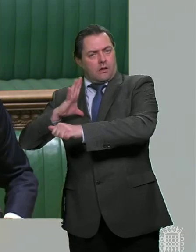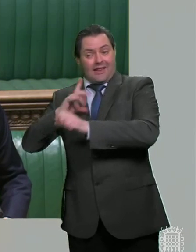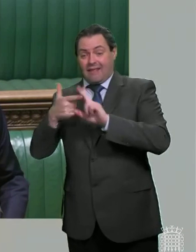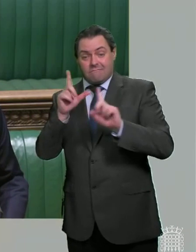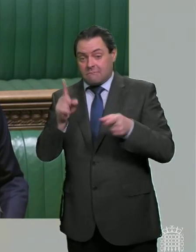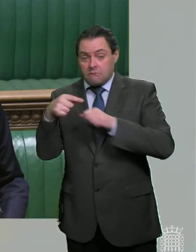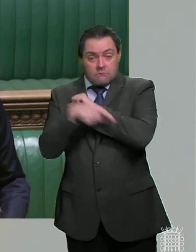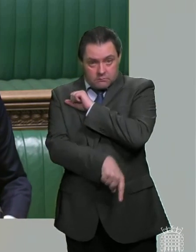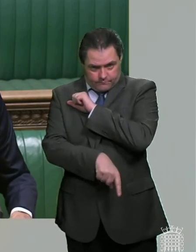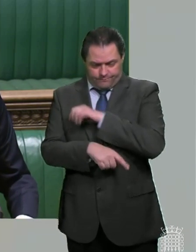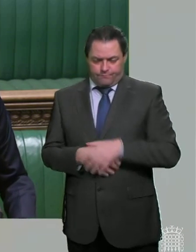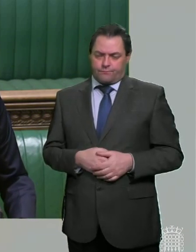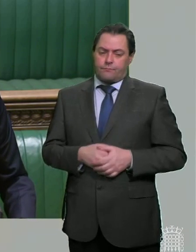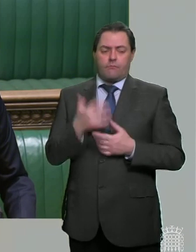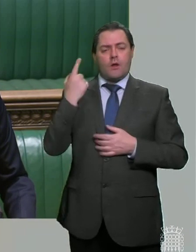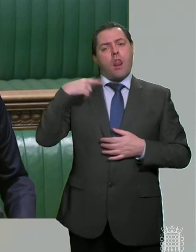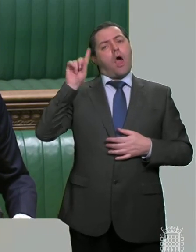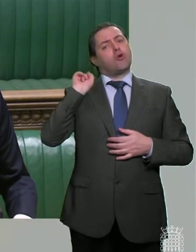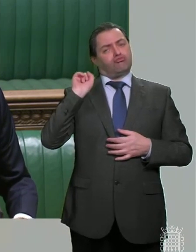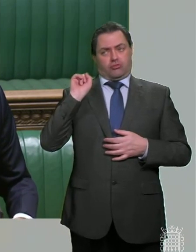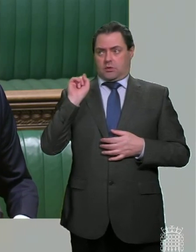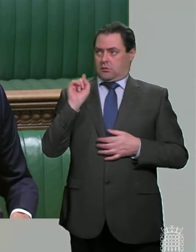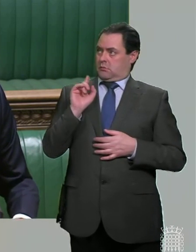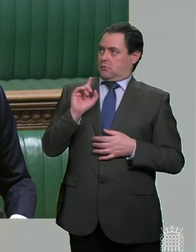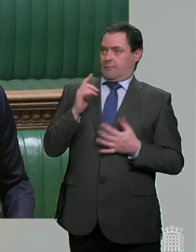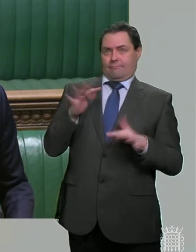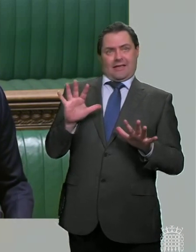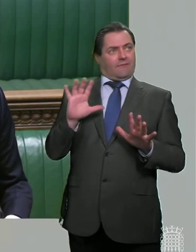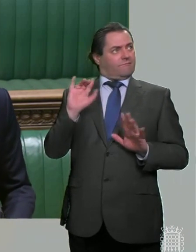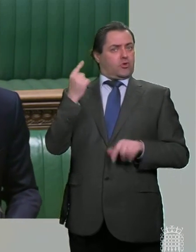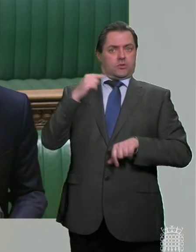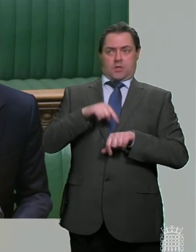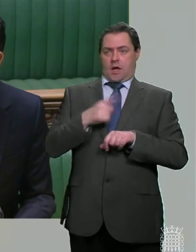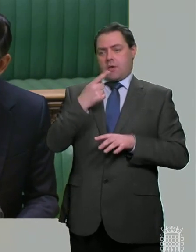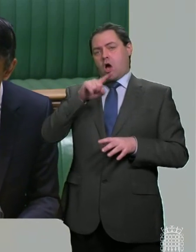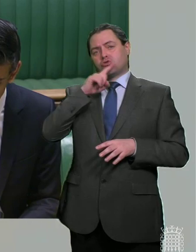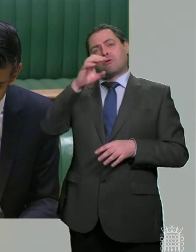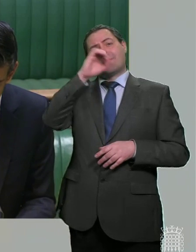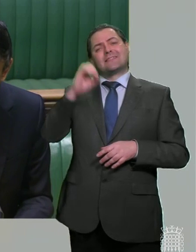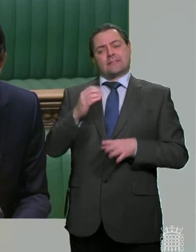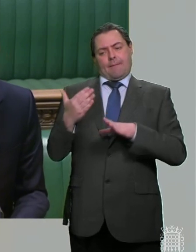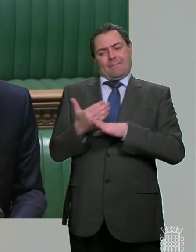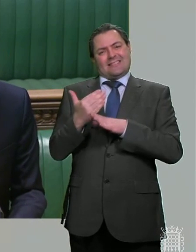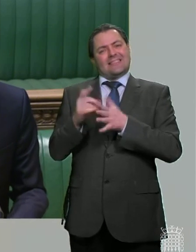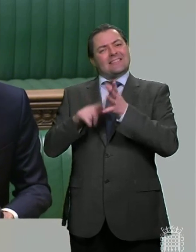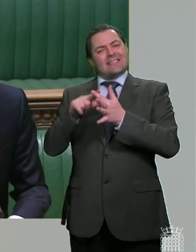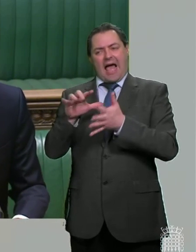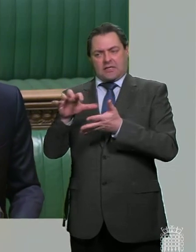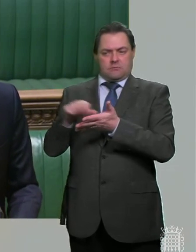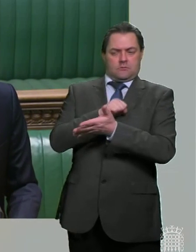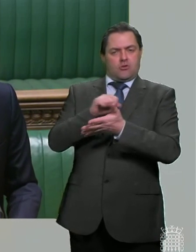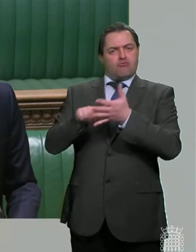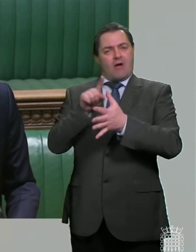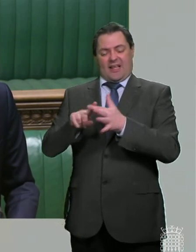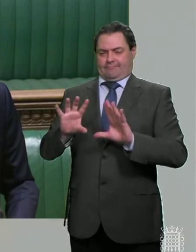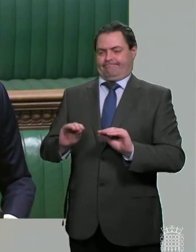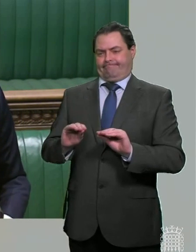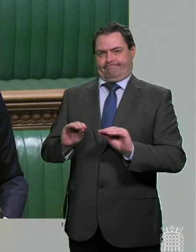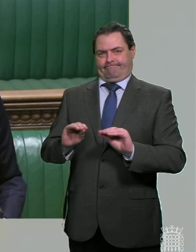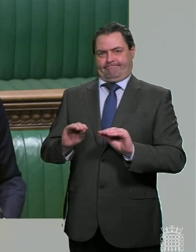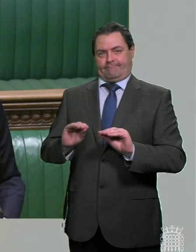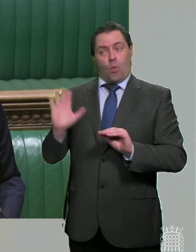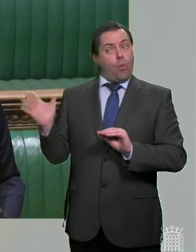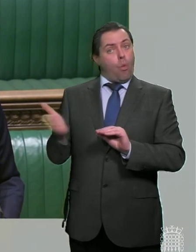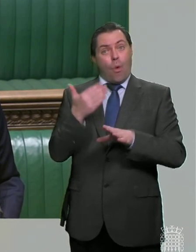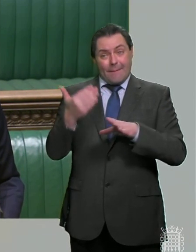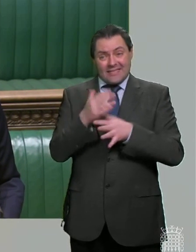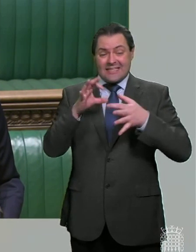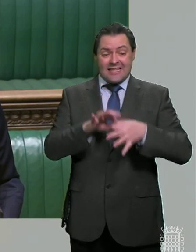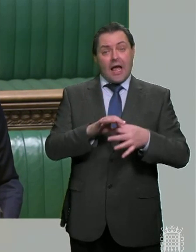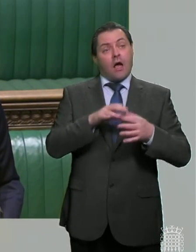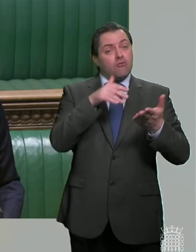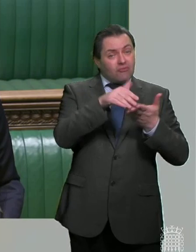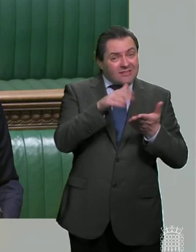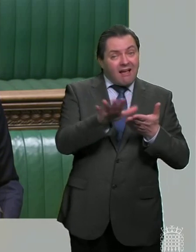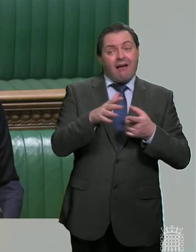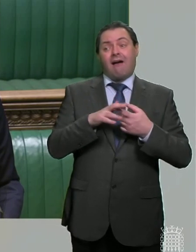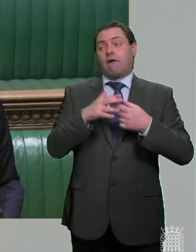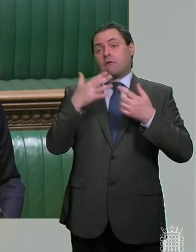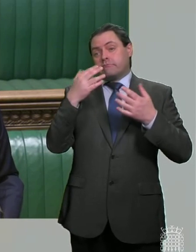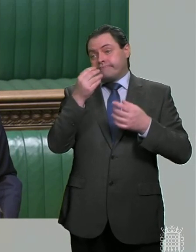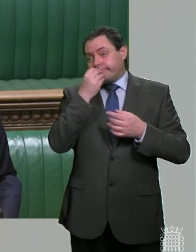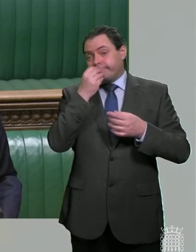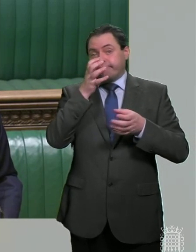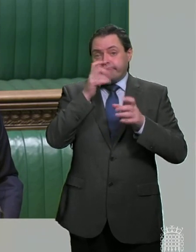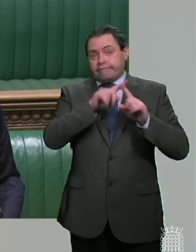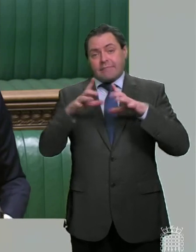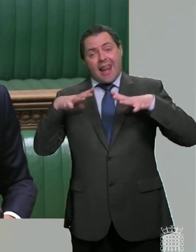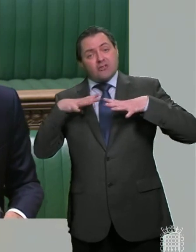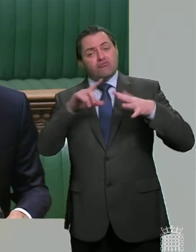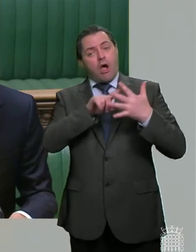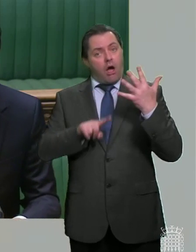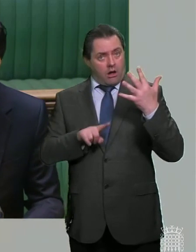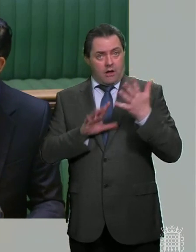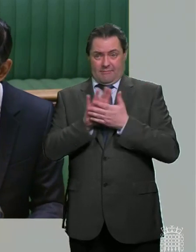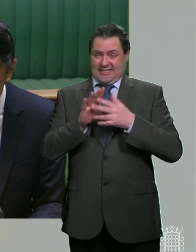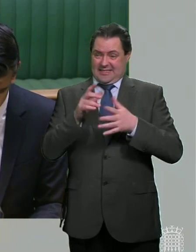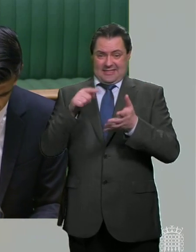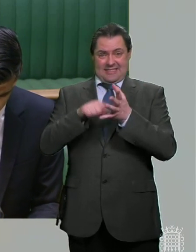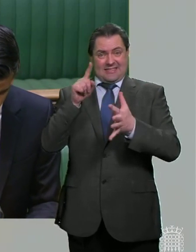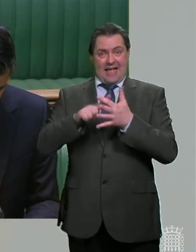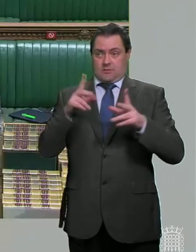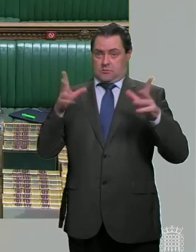Last year, we provided an unprecedented 100% business rates holiday in England for all eligible businesses in the retail, hospitality and leisure sectors—a tax cut worth £10 billion.